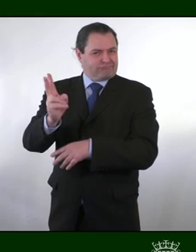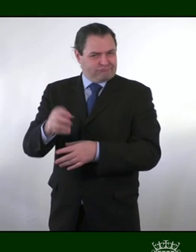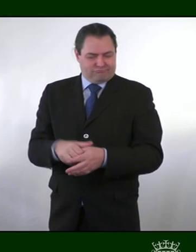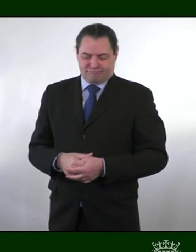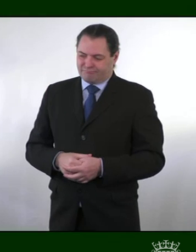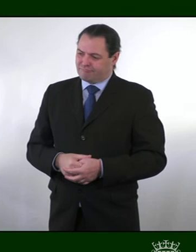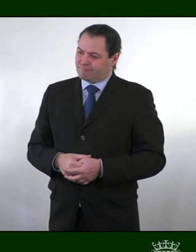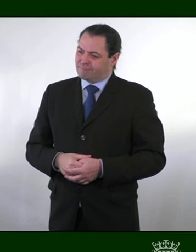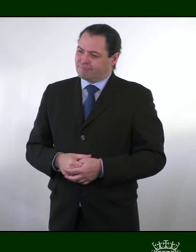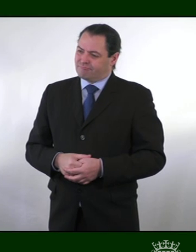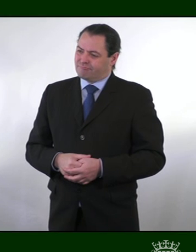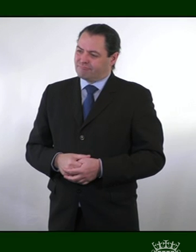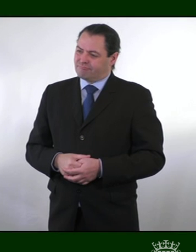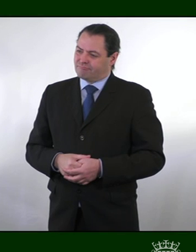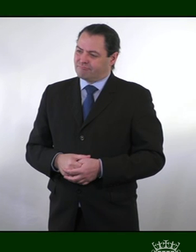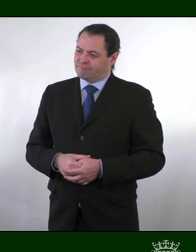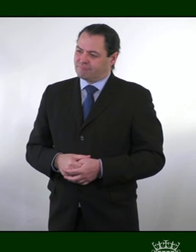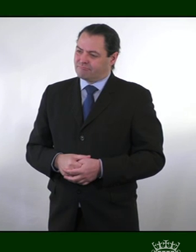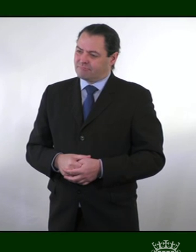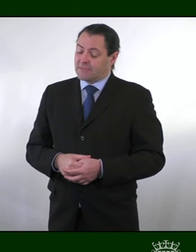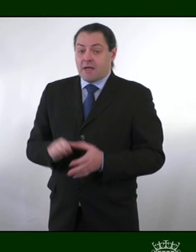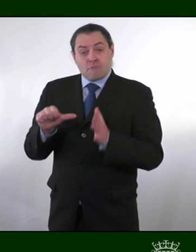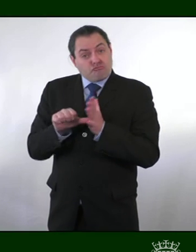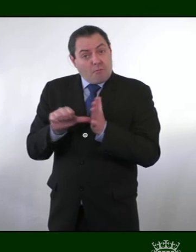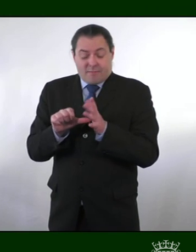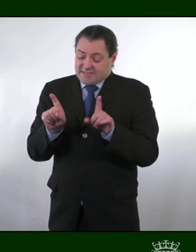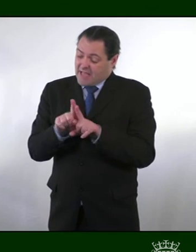But I have always said: we cannot protect every job.